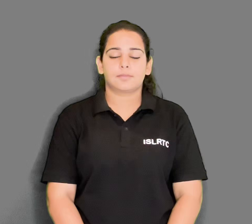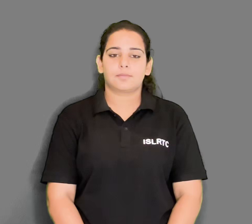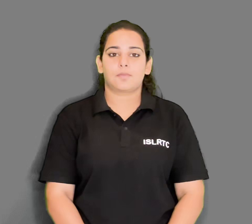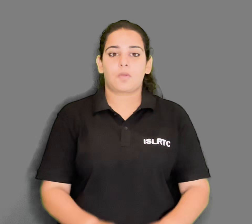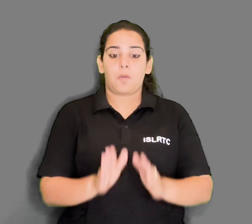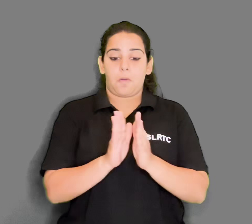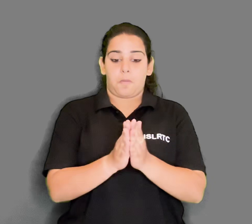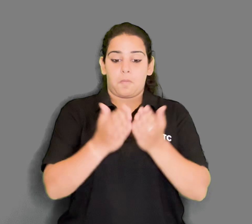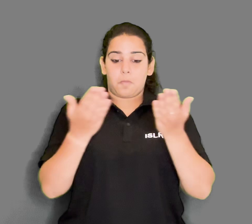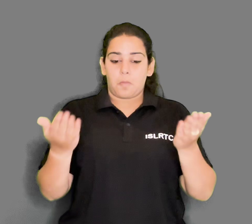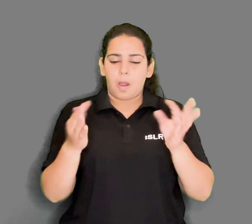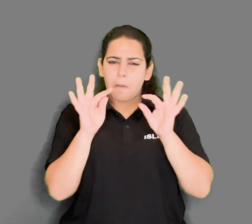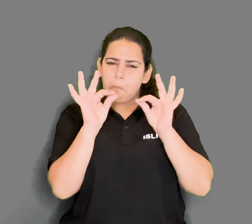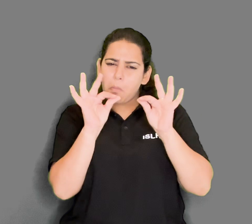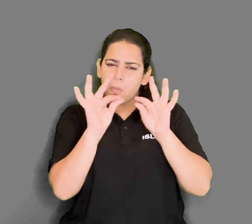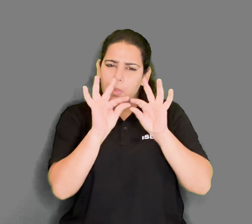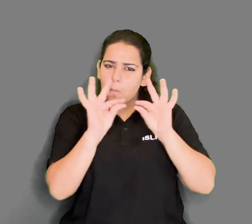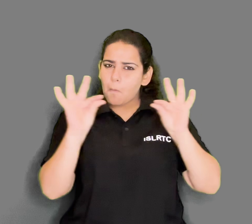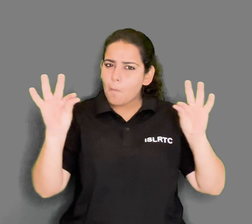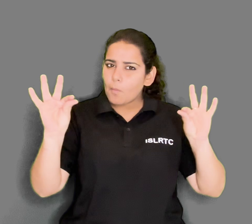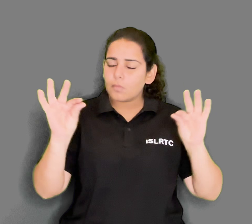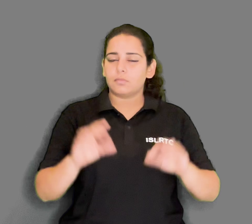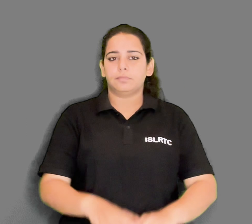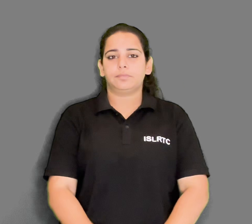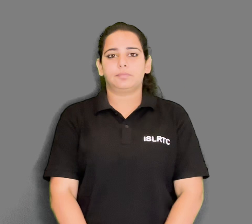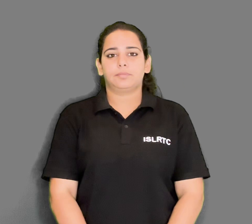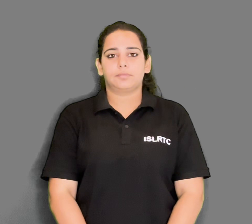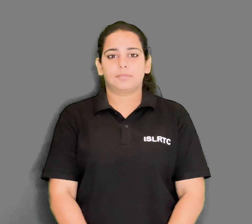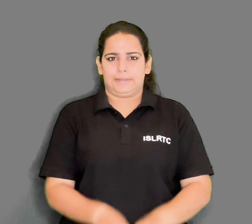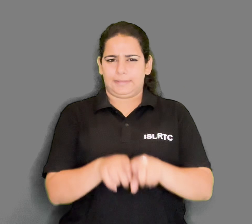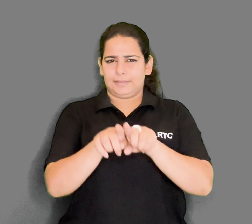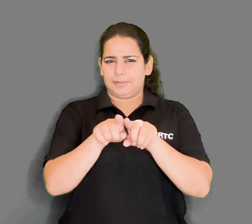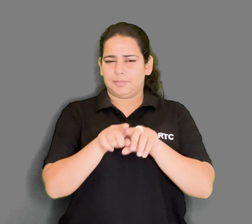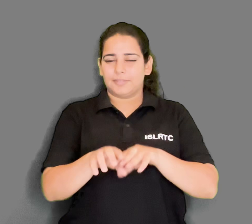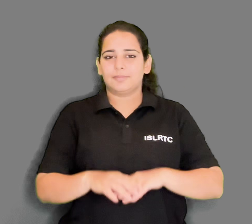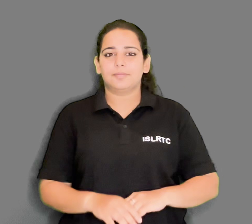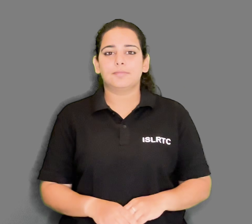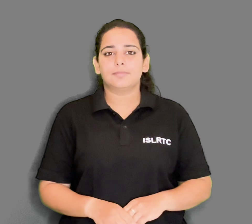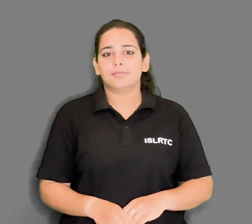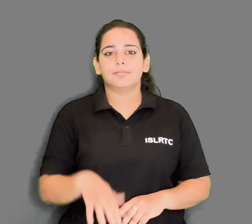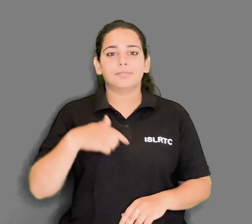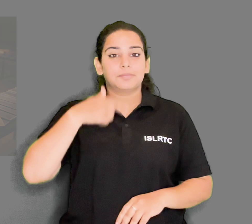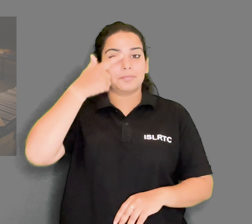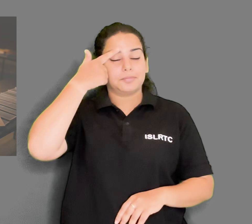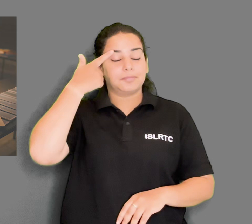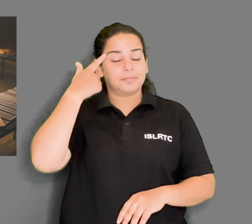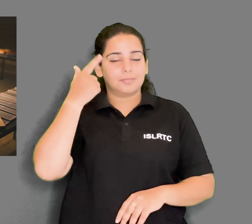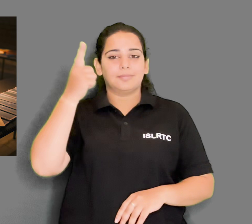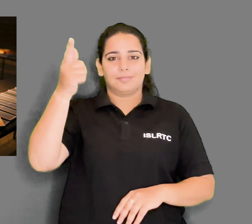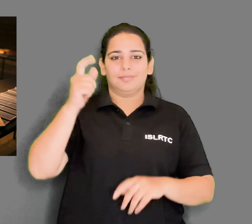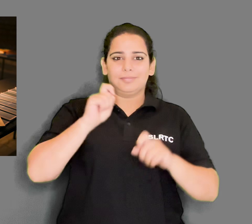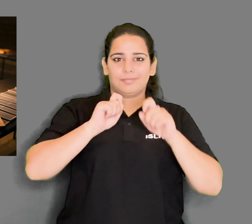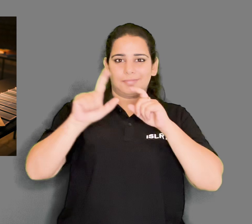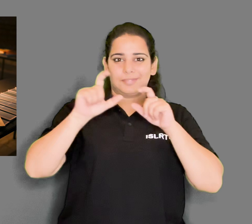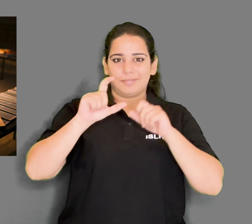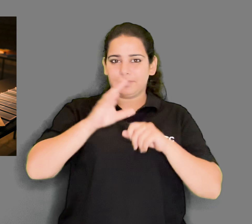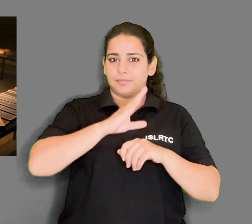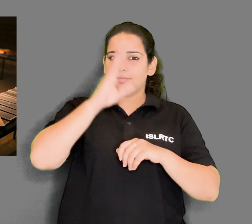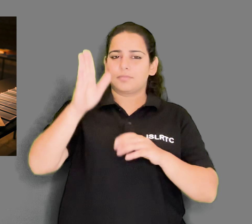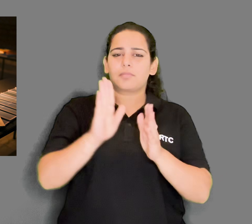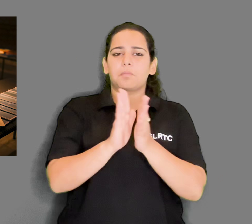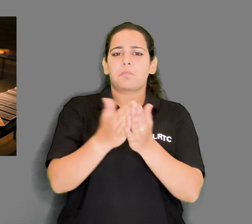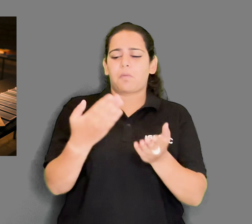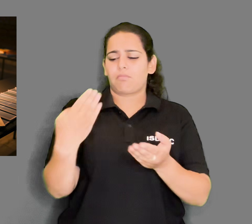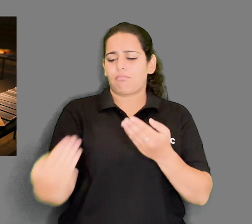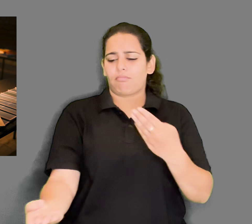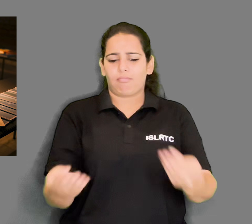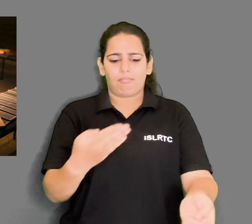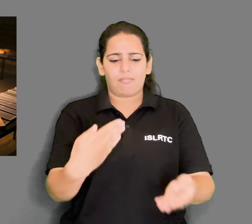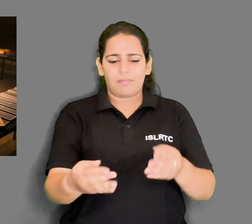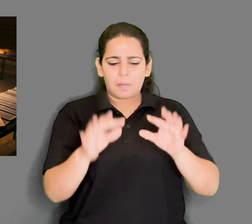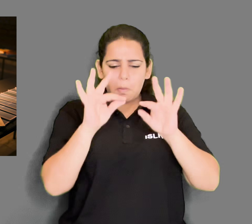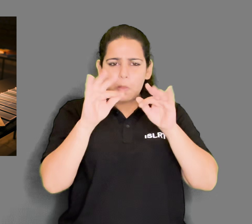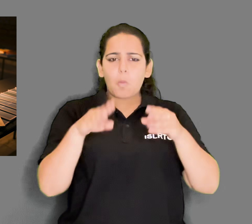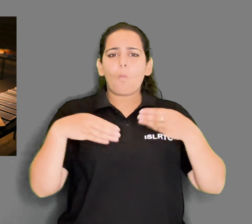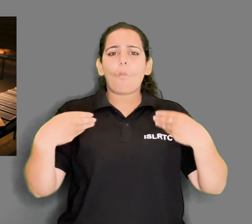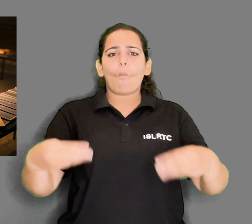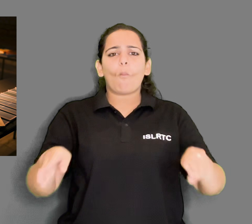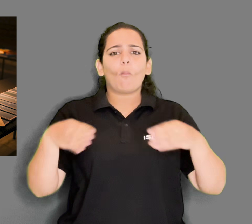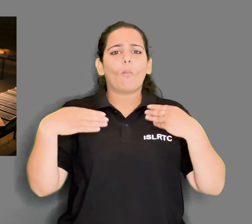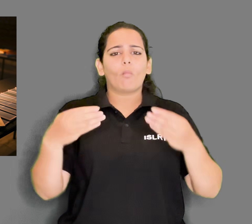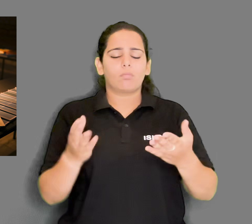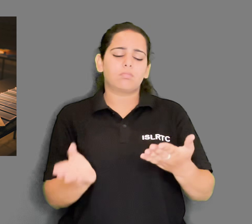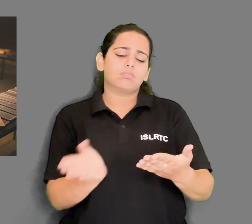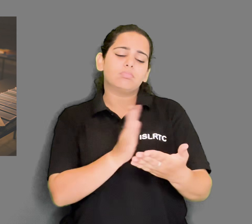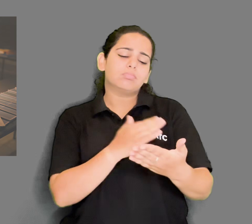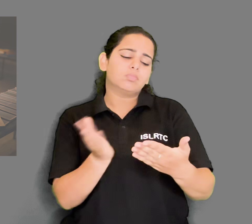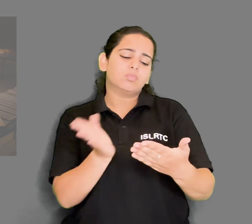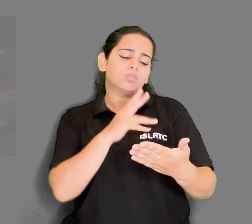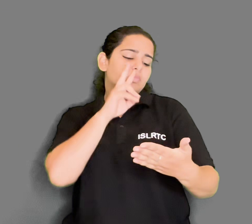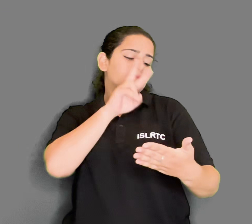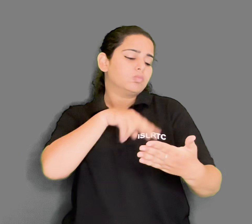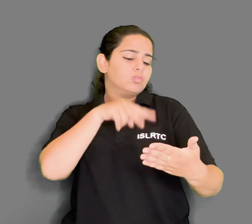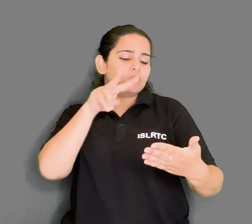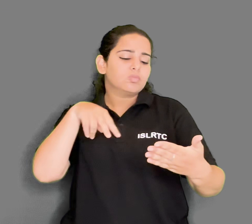Booklet A small, thin book with paper covers typically giving information on a particular subject